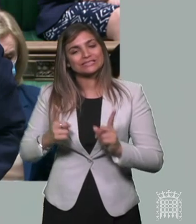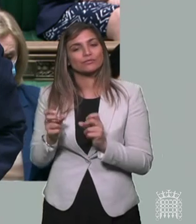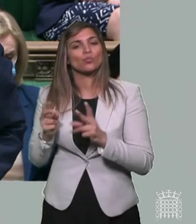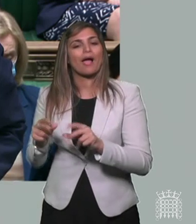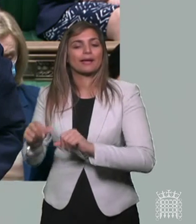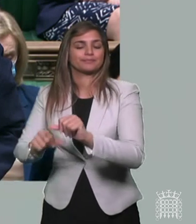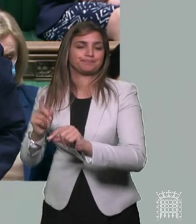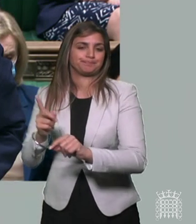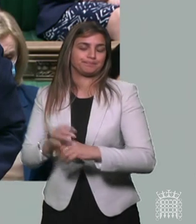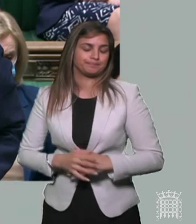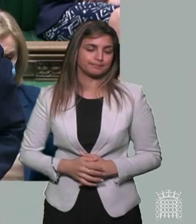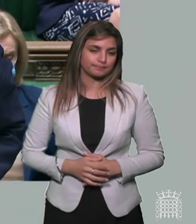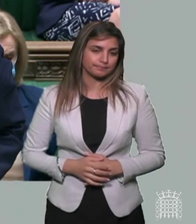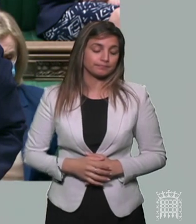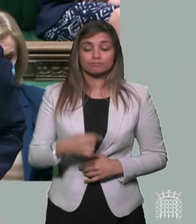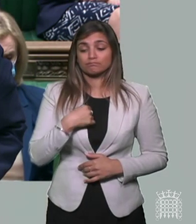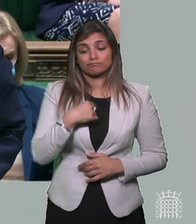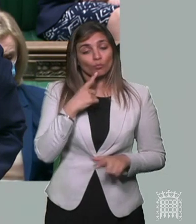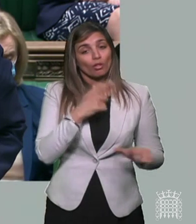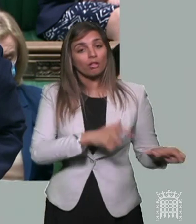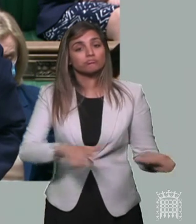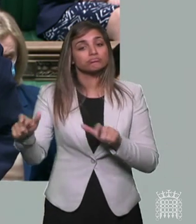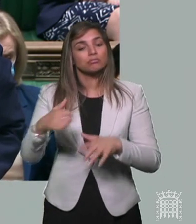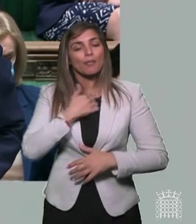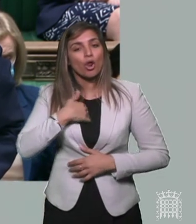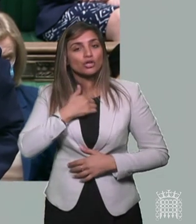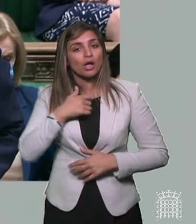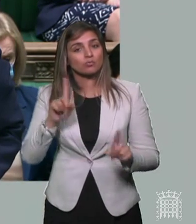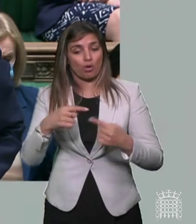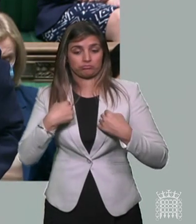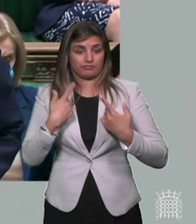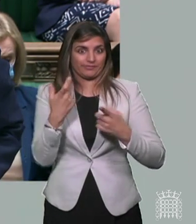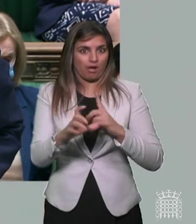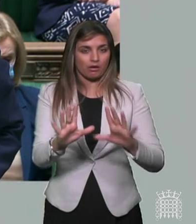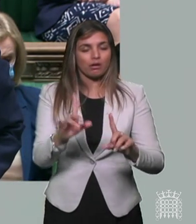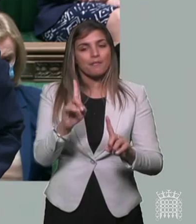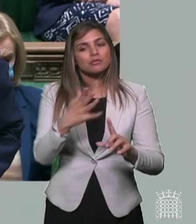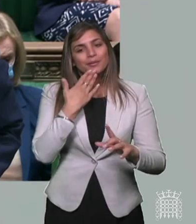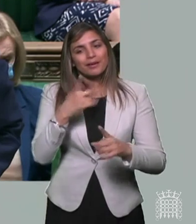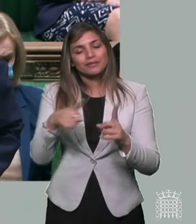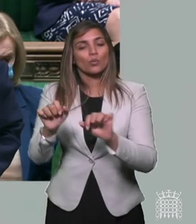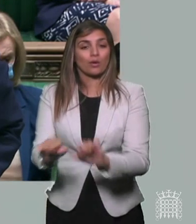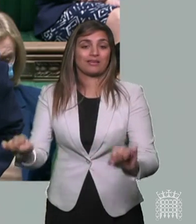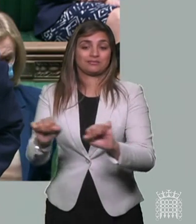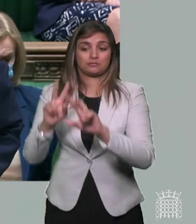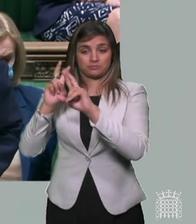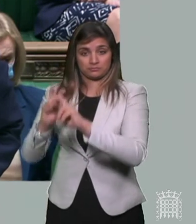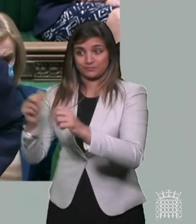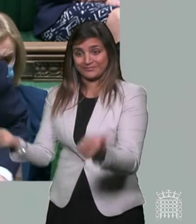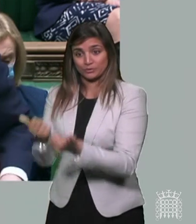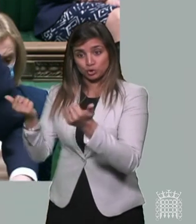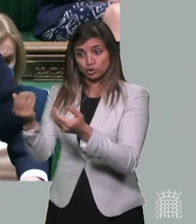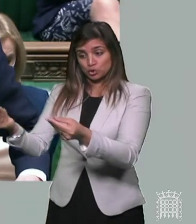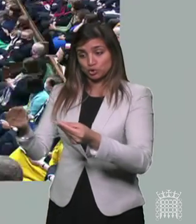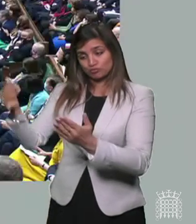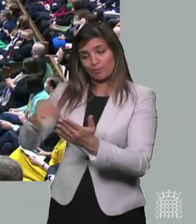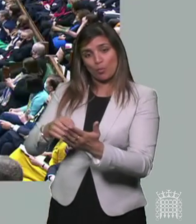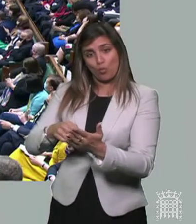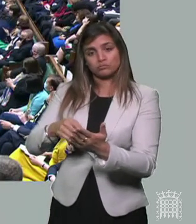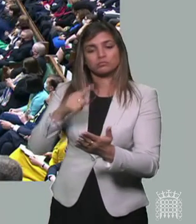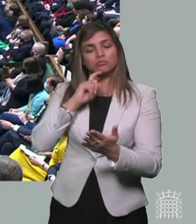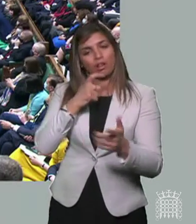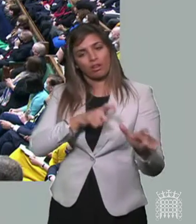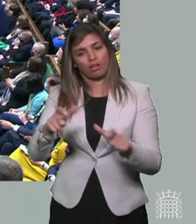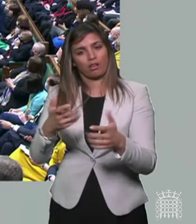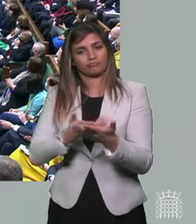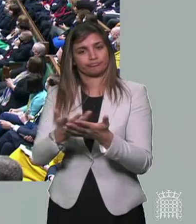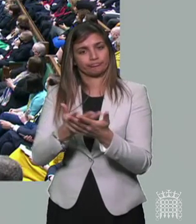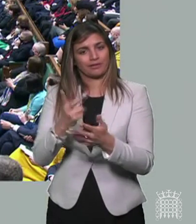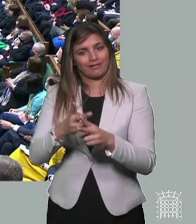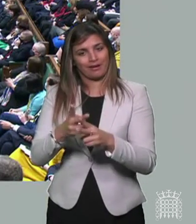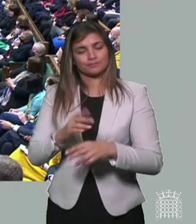I have and will continue to apologise for what we did, but he must wait for the inquiry that will report as soon as possible.